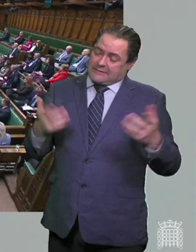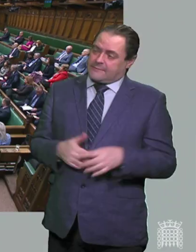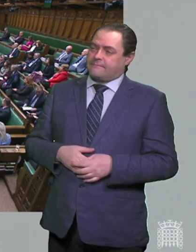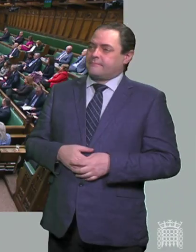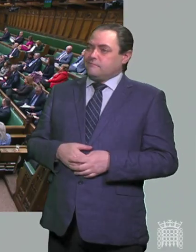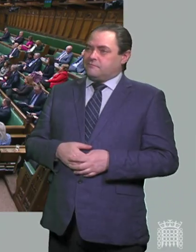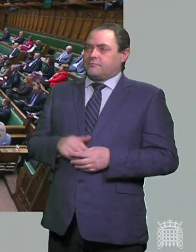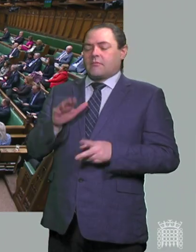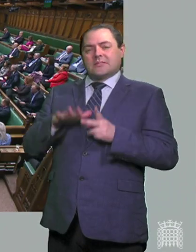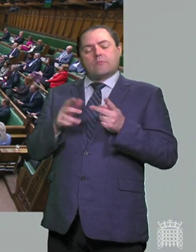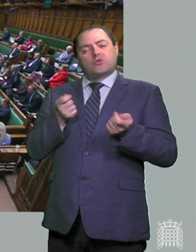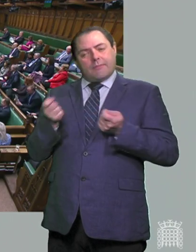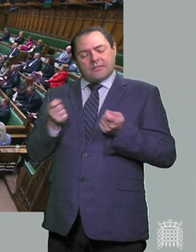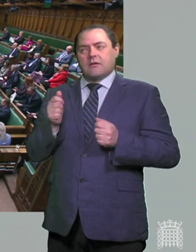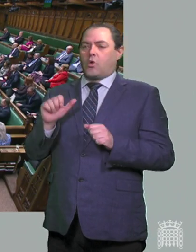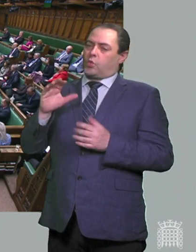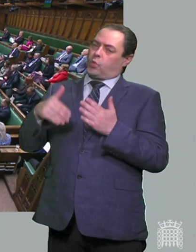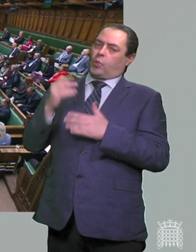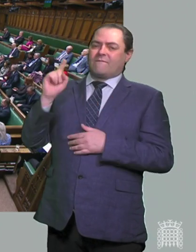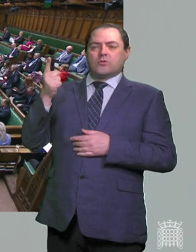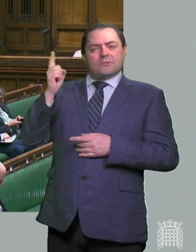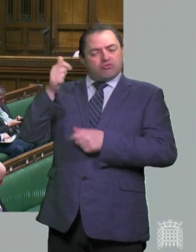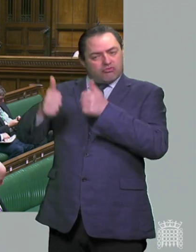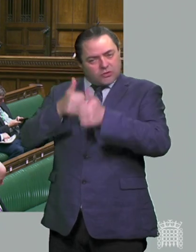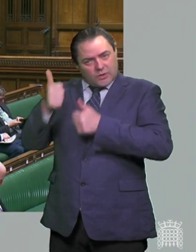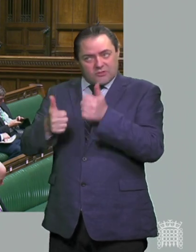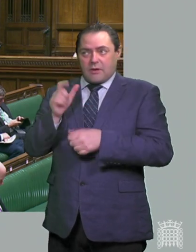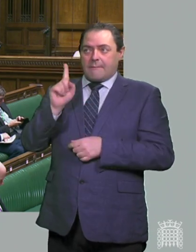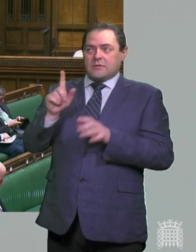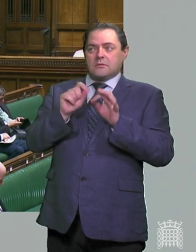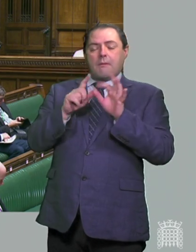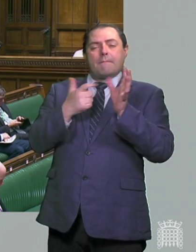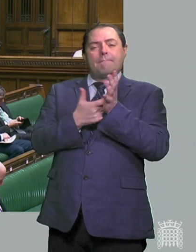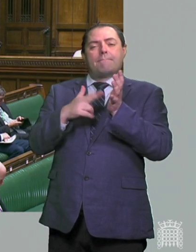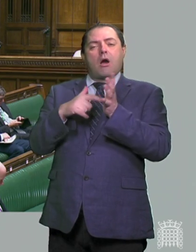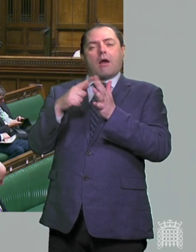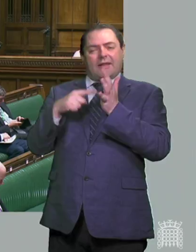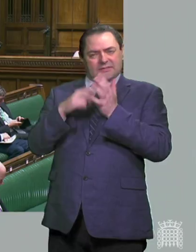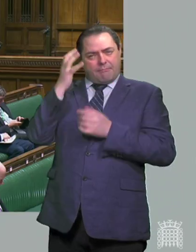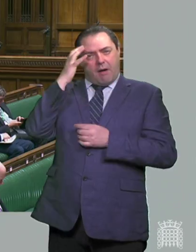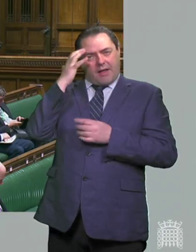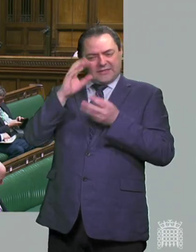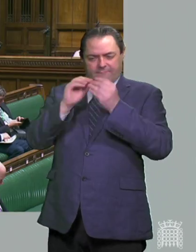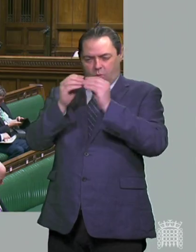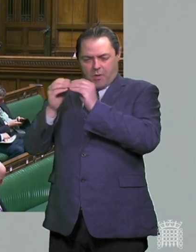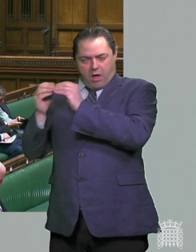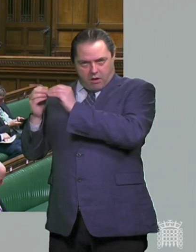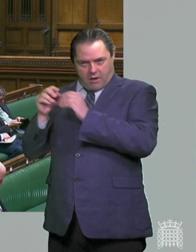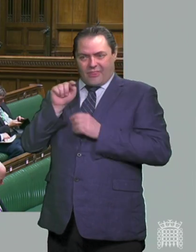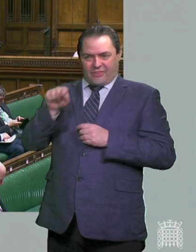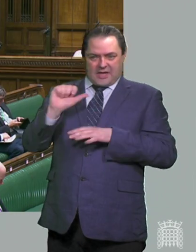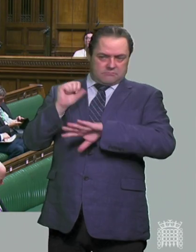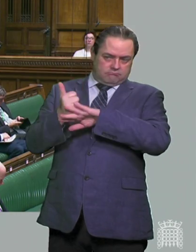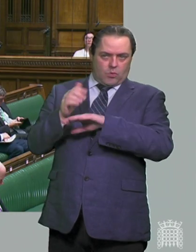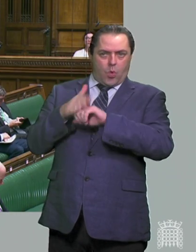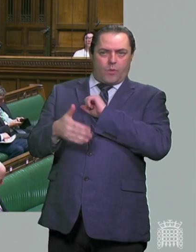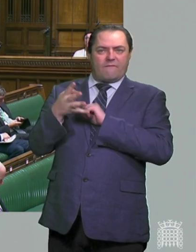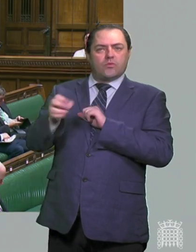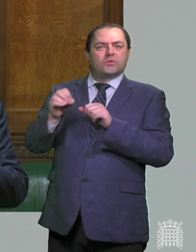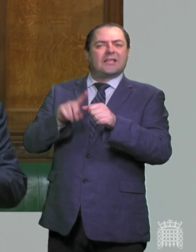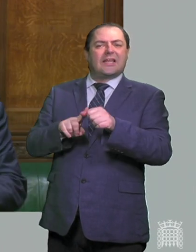I join others in congratulating the new First Minister. The Barnett formula by which money is devolved to Scotland has existed for more than 40 years.